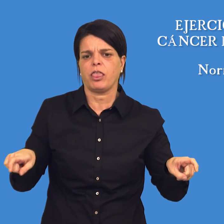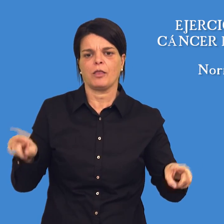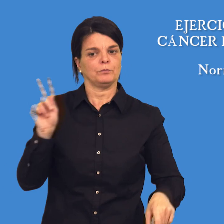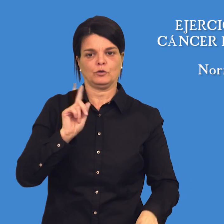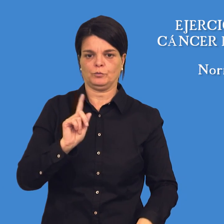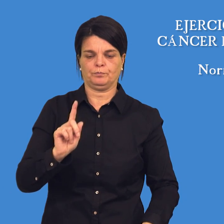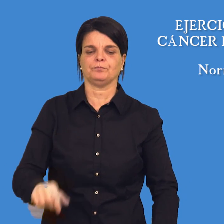no